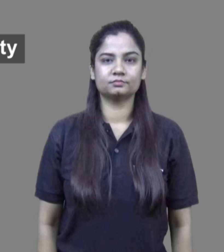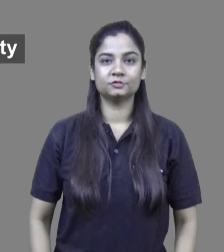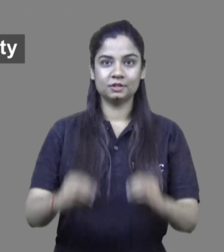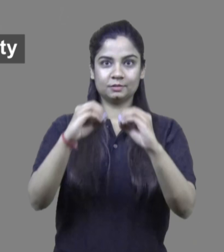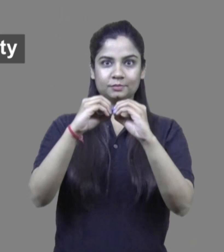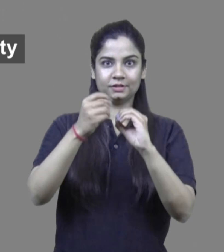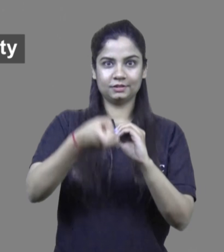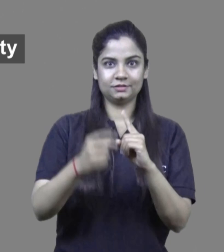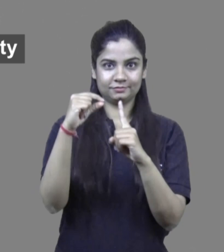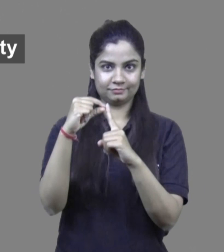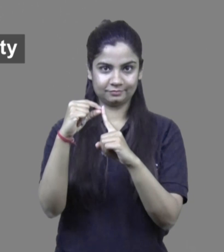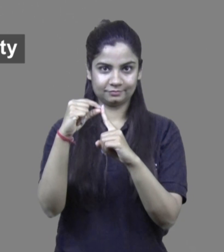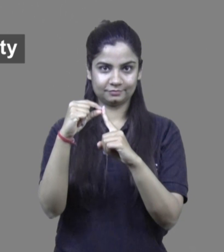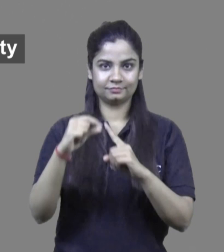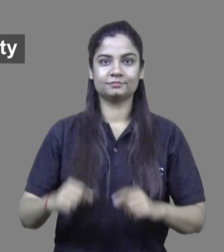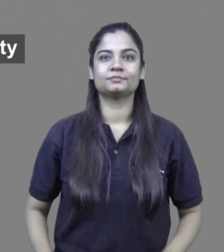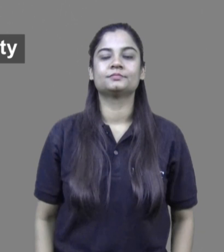Bharatiya Janata Party (BJP)